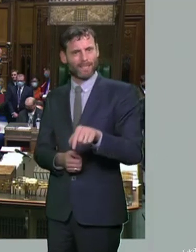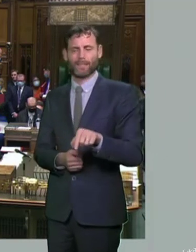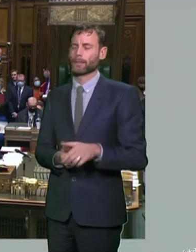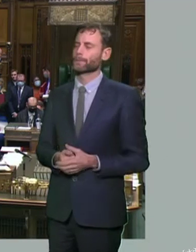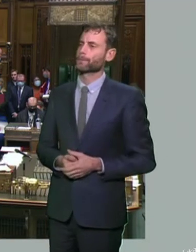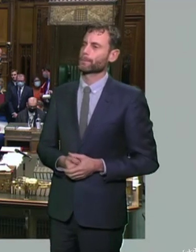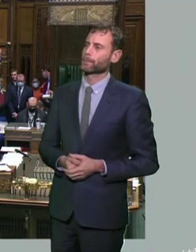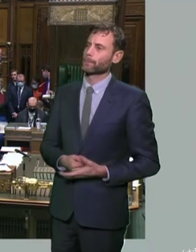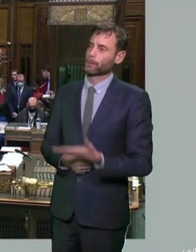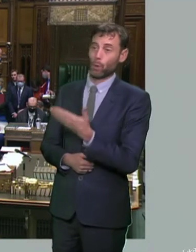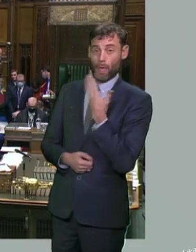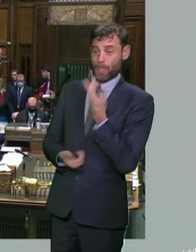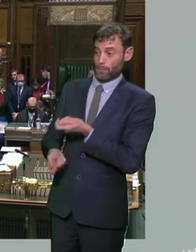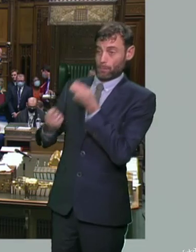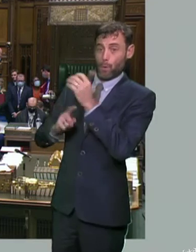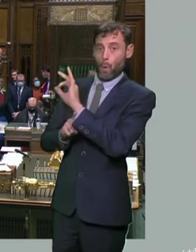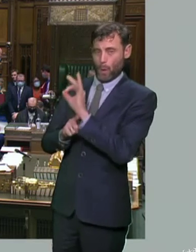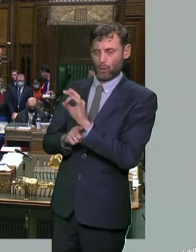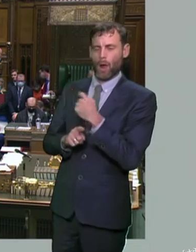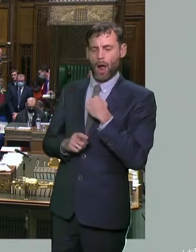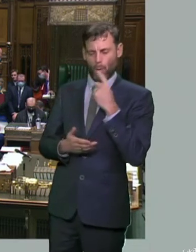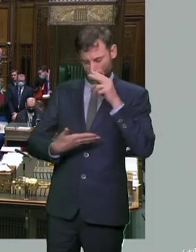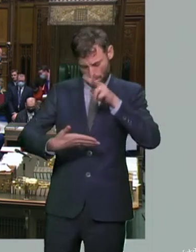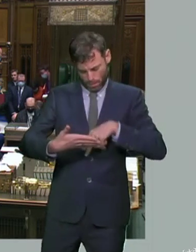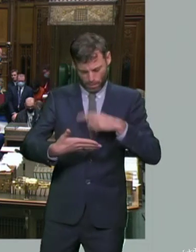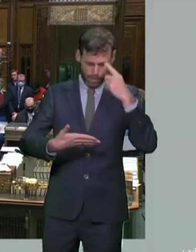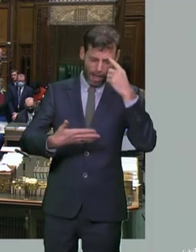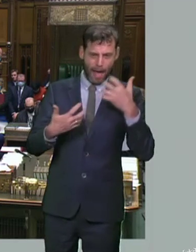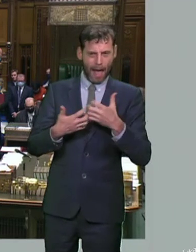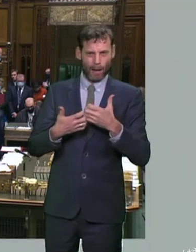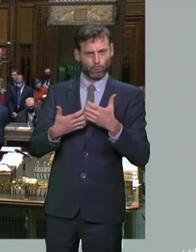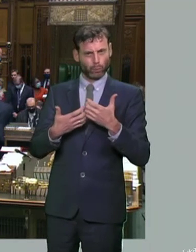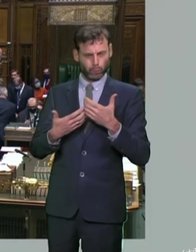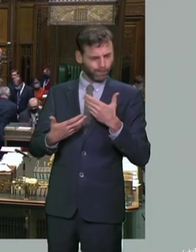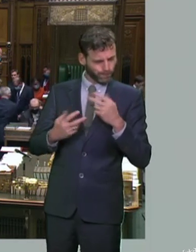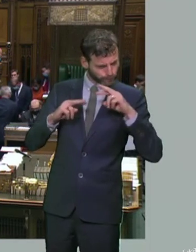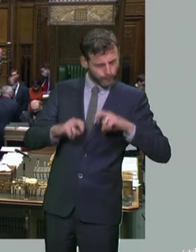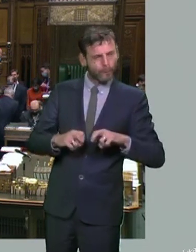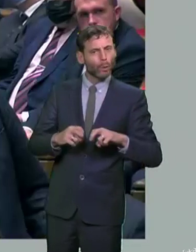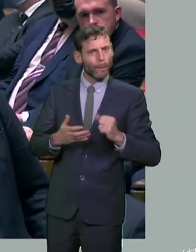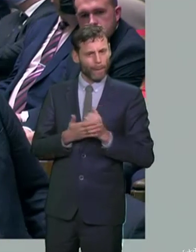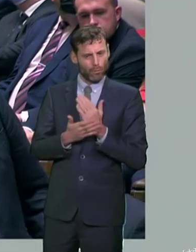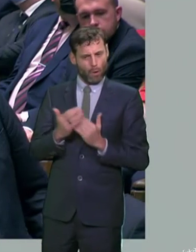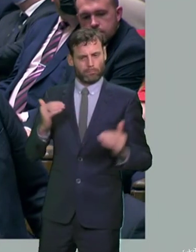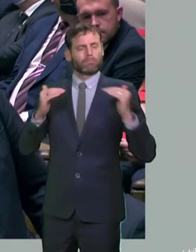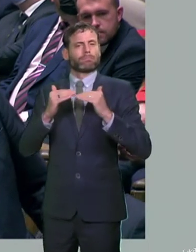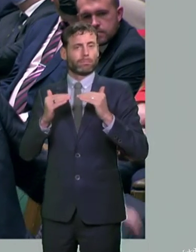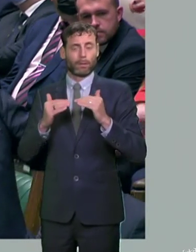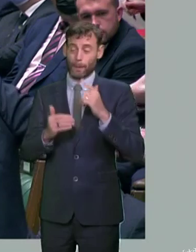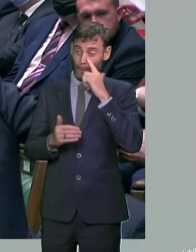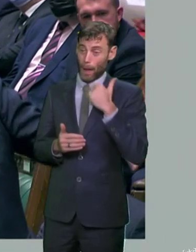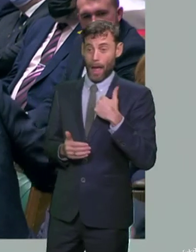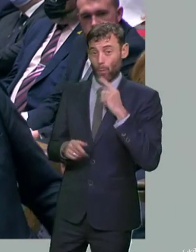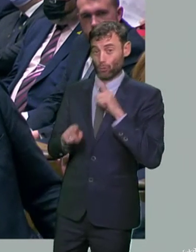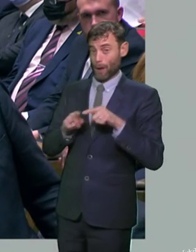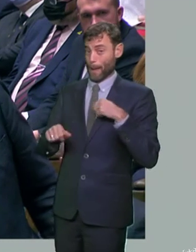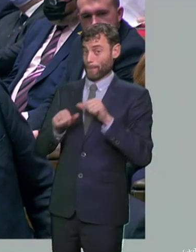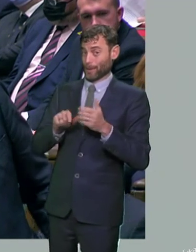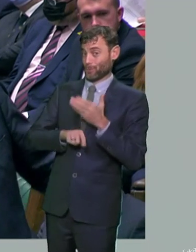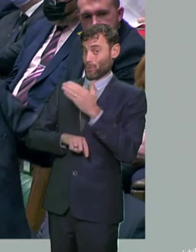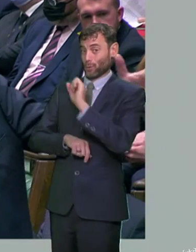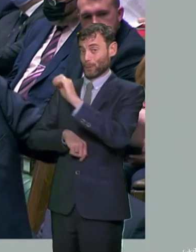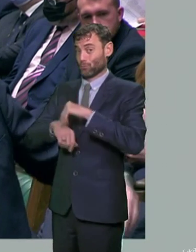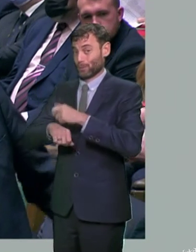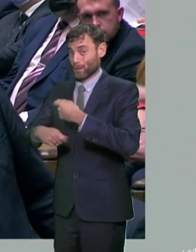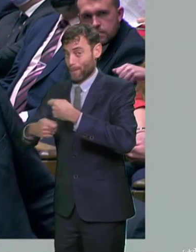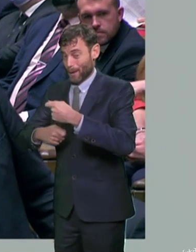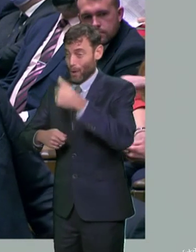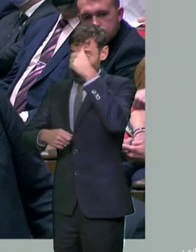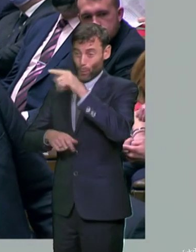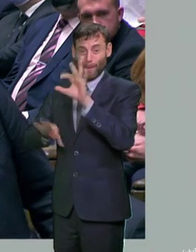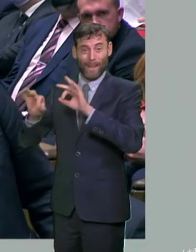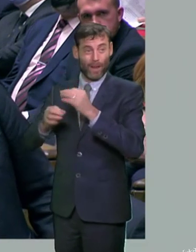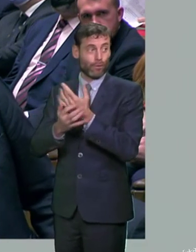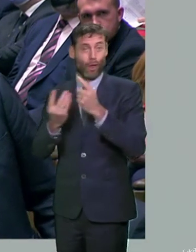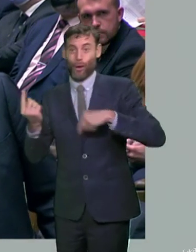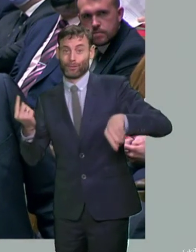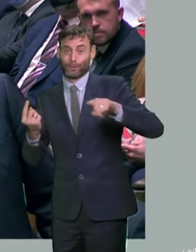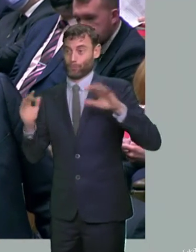I thank my honourable Friend very much for his question and I will do my utmost—he has invited everybody, and I hope that a lot of people will be going to Lincoln.